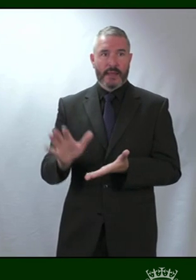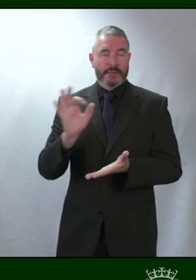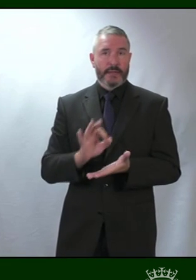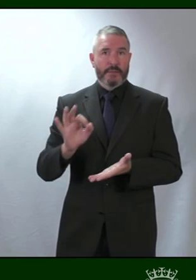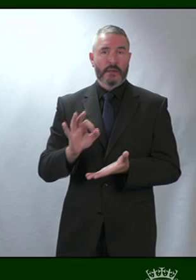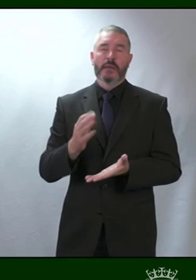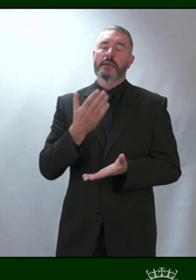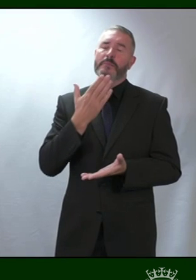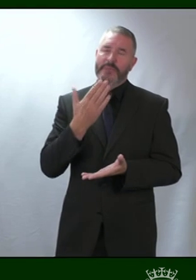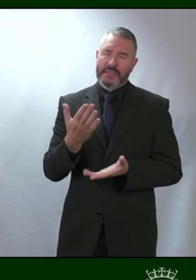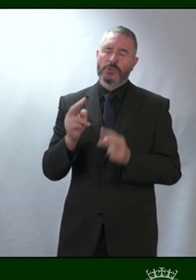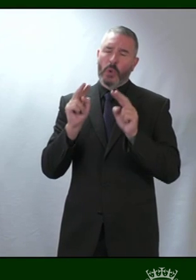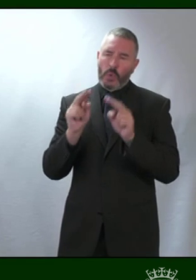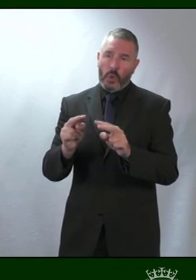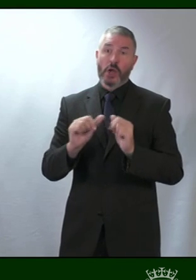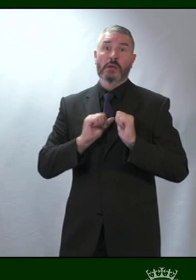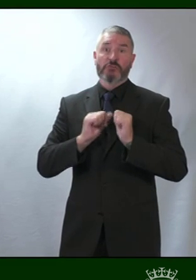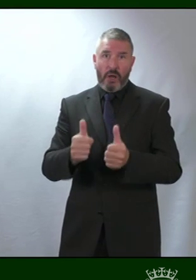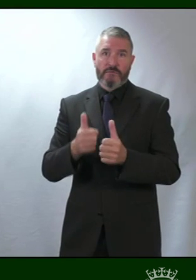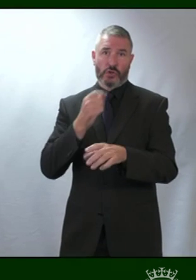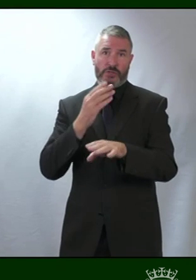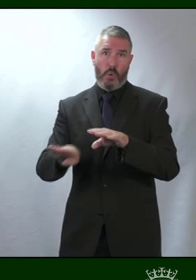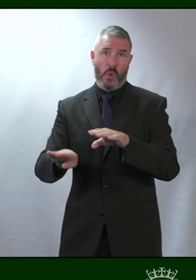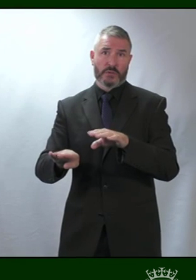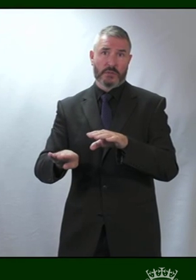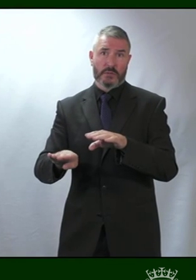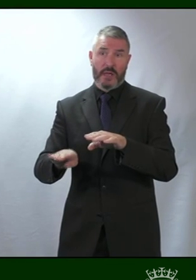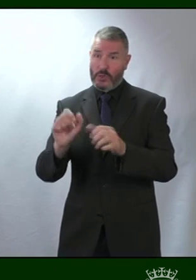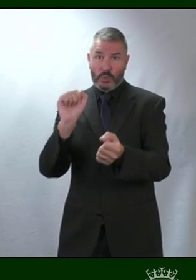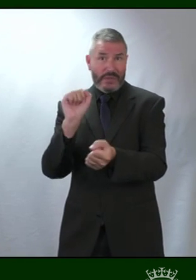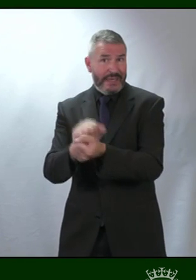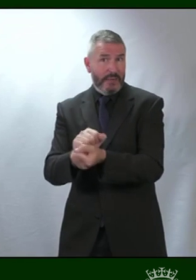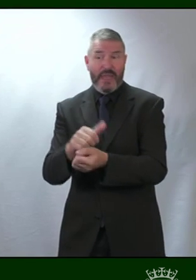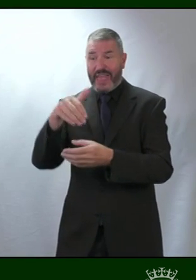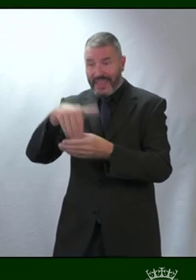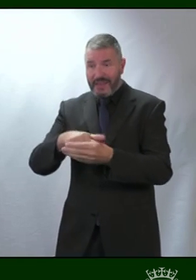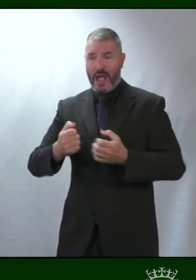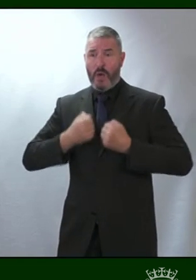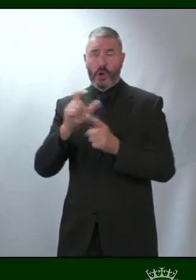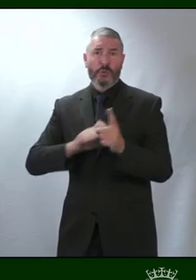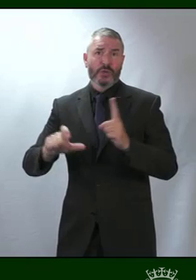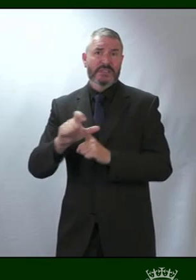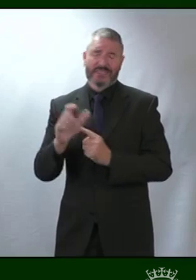Friend urgently look at a sports recovery fund to ensure their viability and their place at the heart of our local communities?